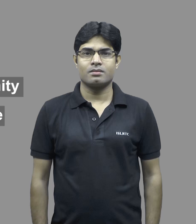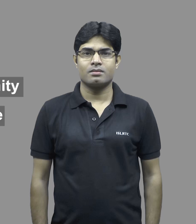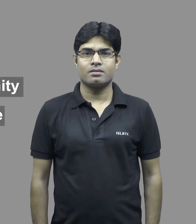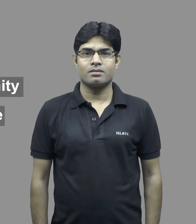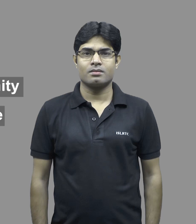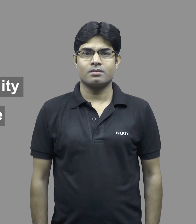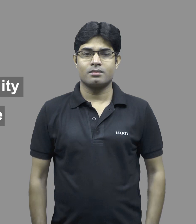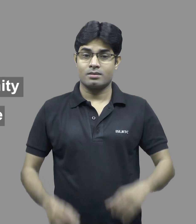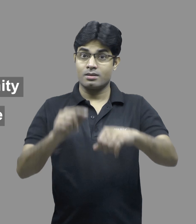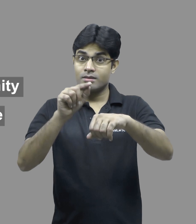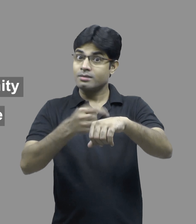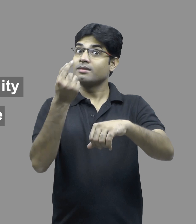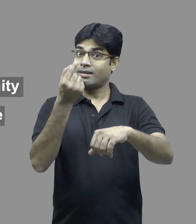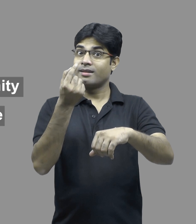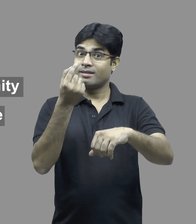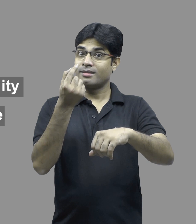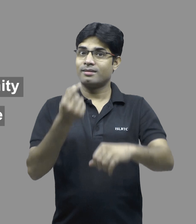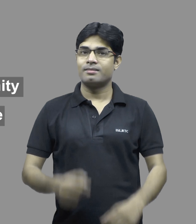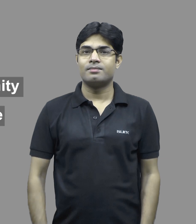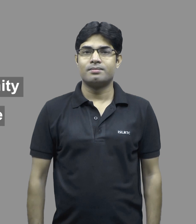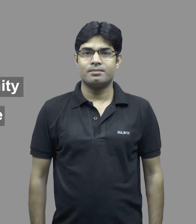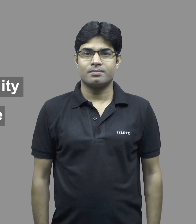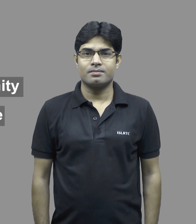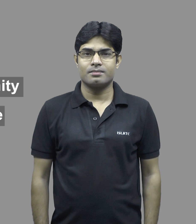Opportunity Chance